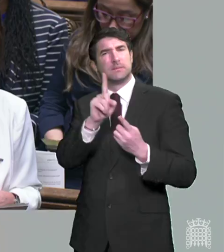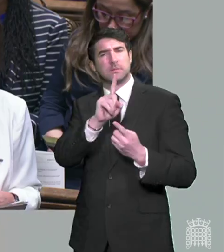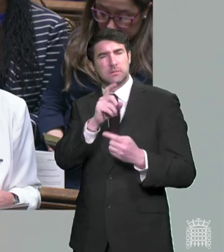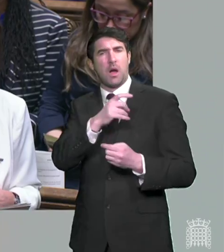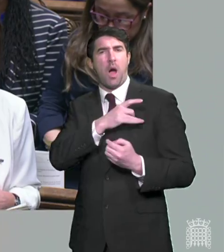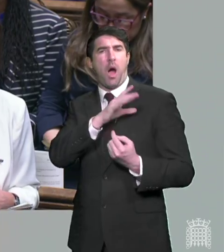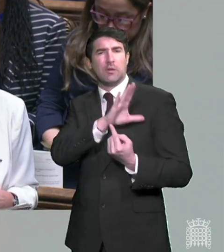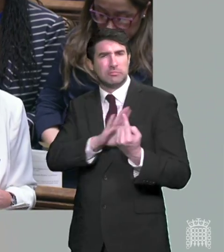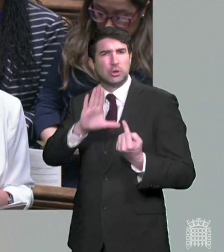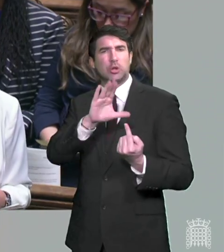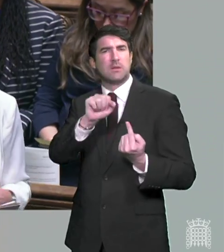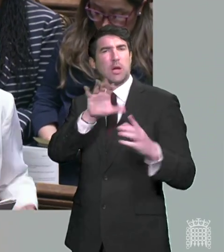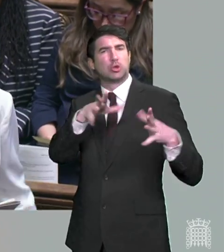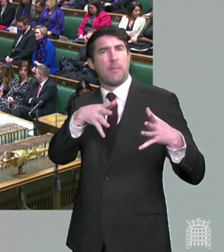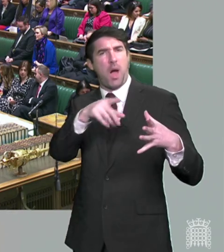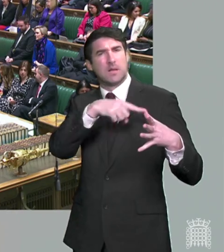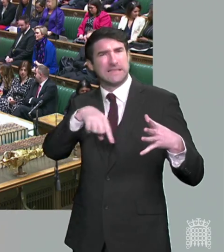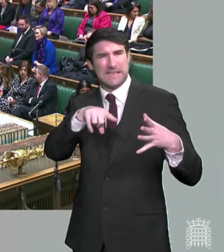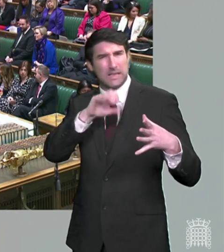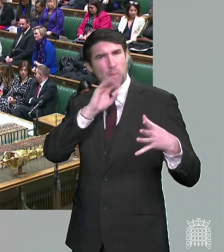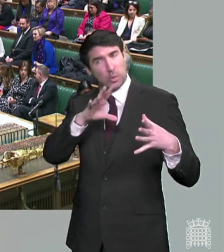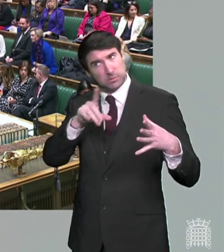parties. Will the Secretary of State make sure that that does not happen again?